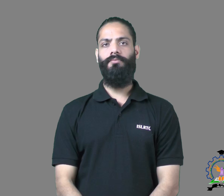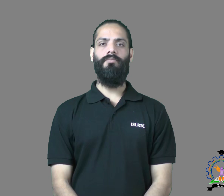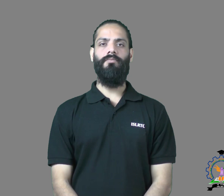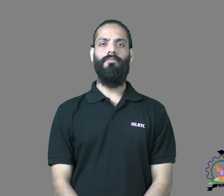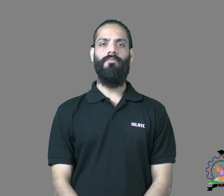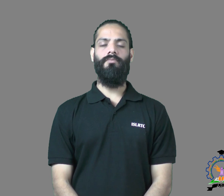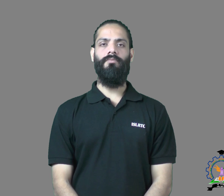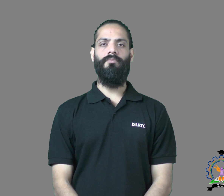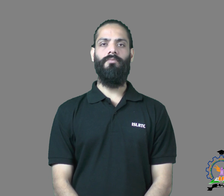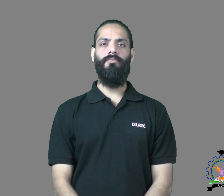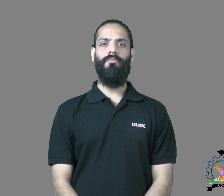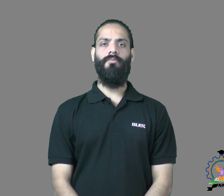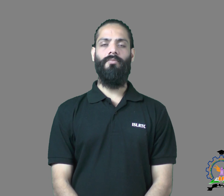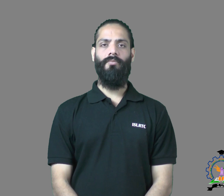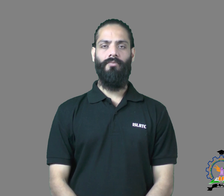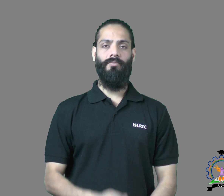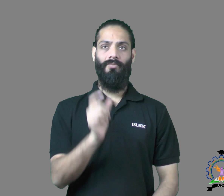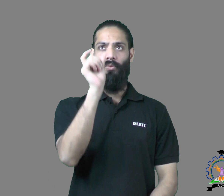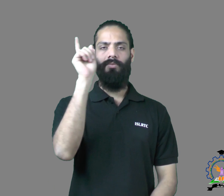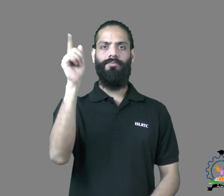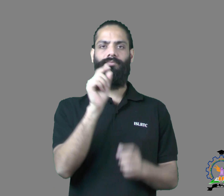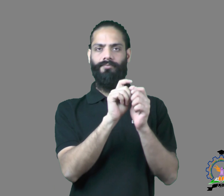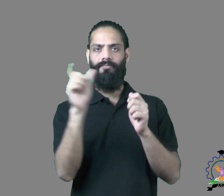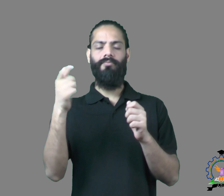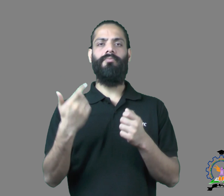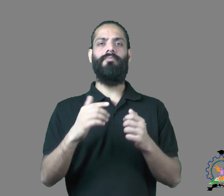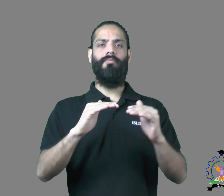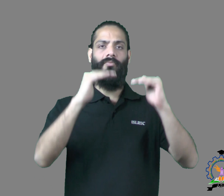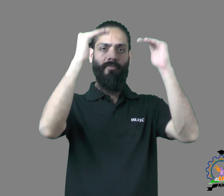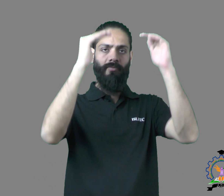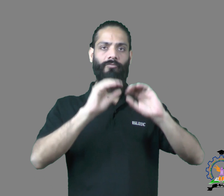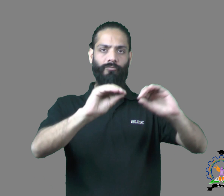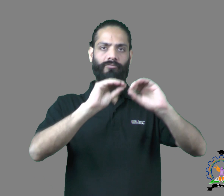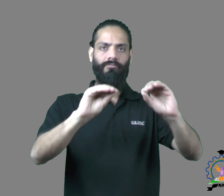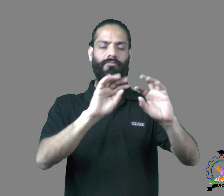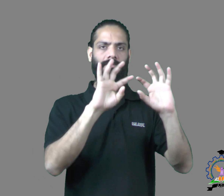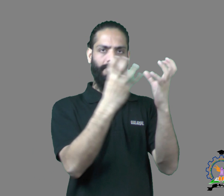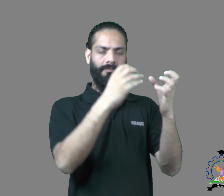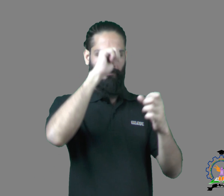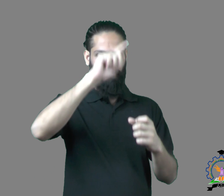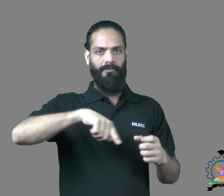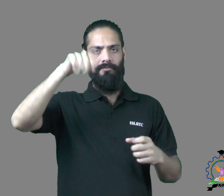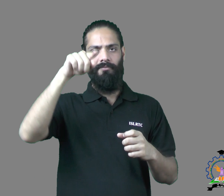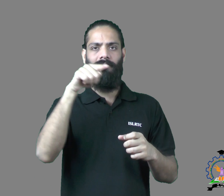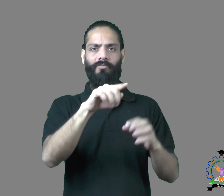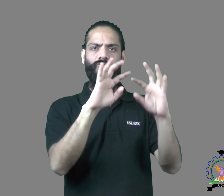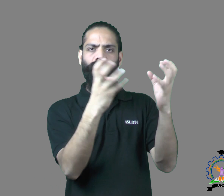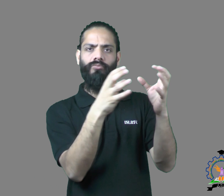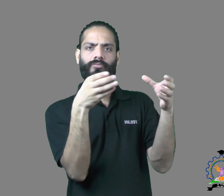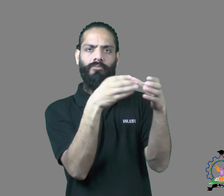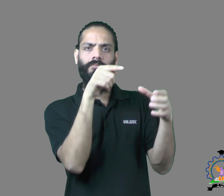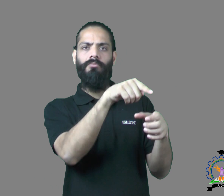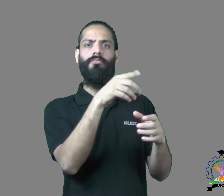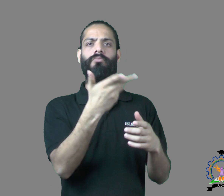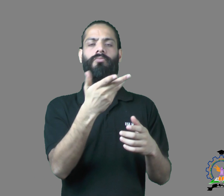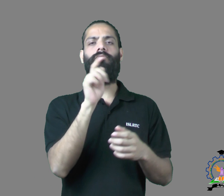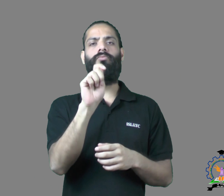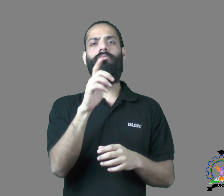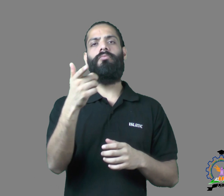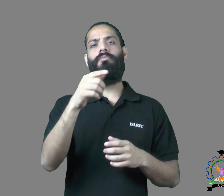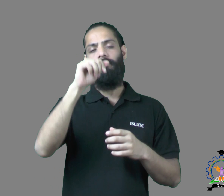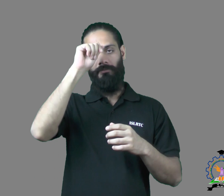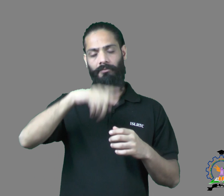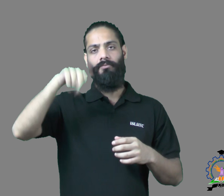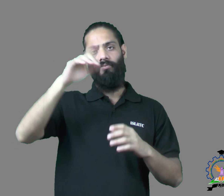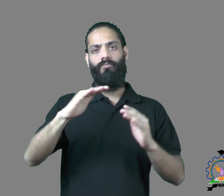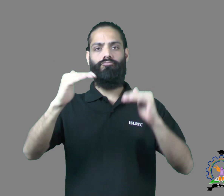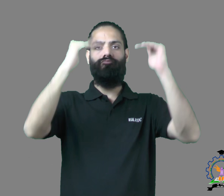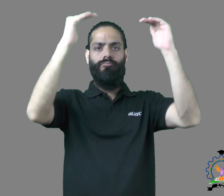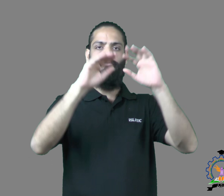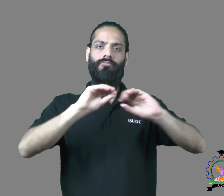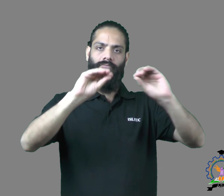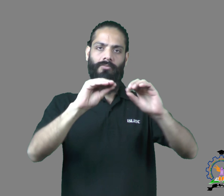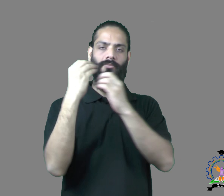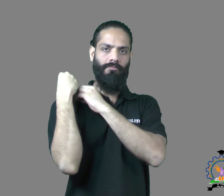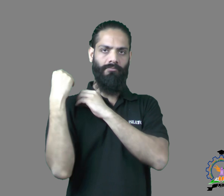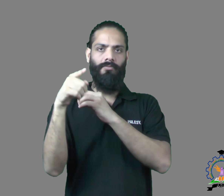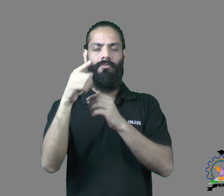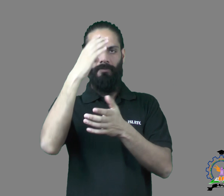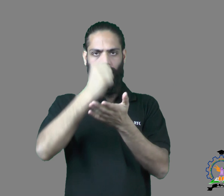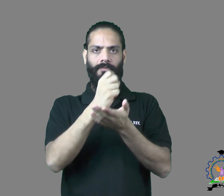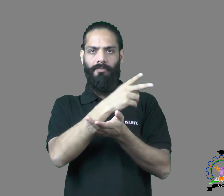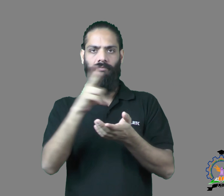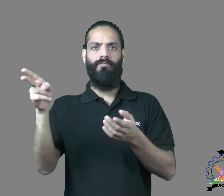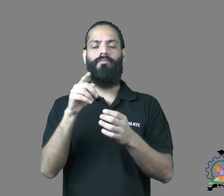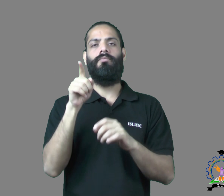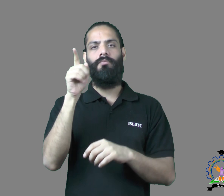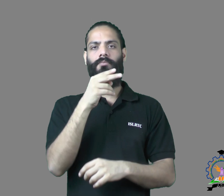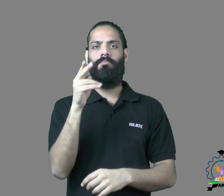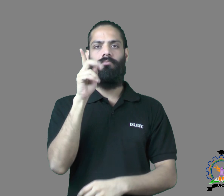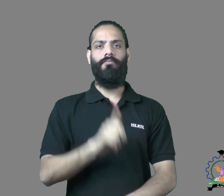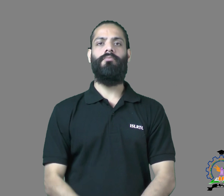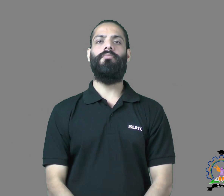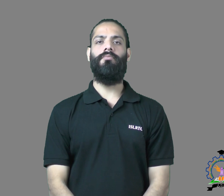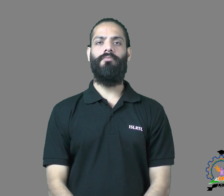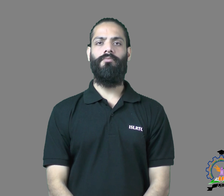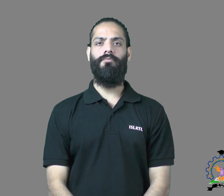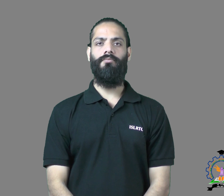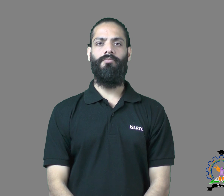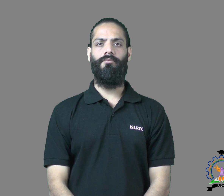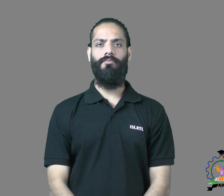Higher Education Commission of India (HECI)